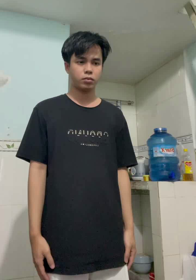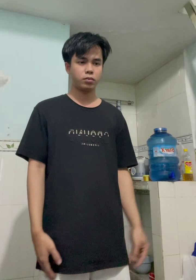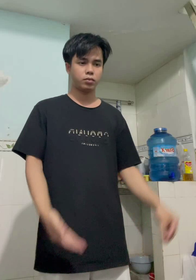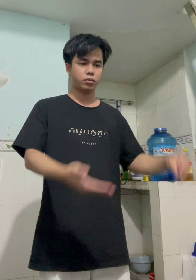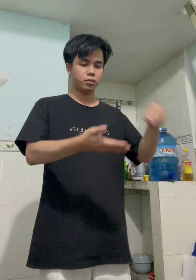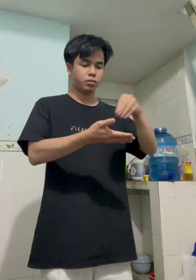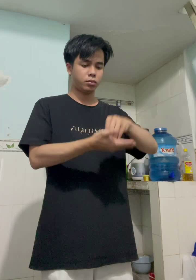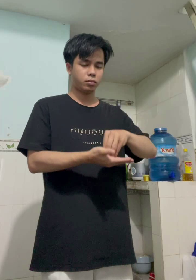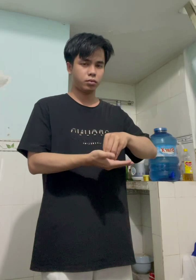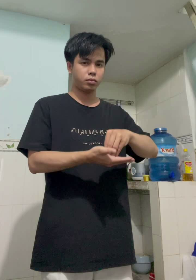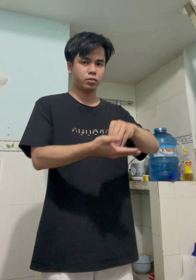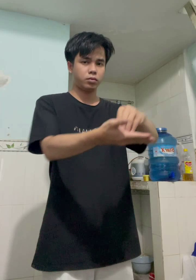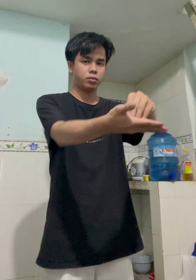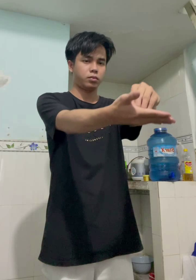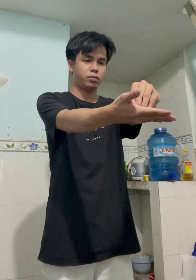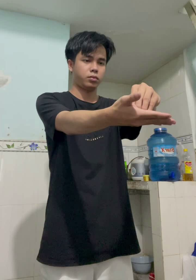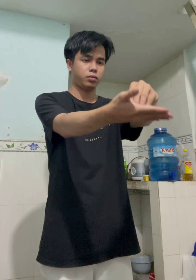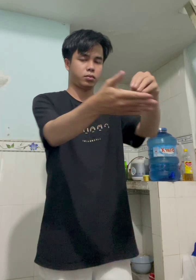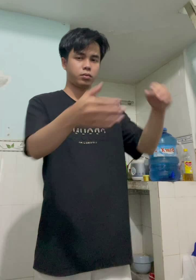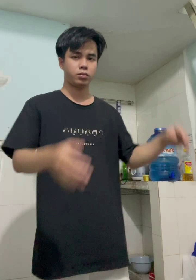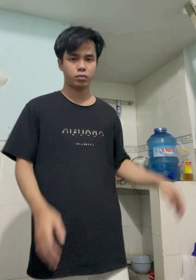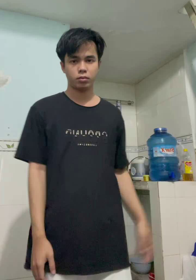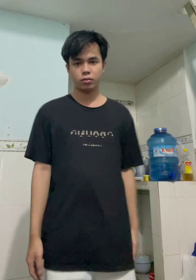san pham